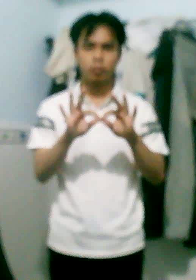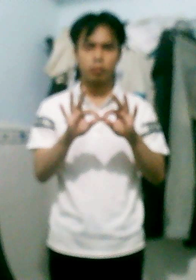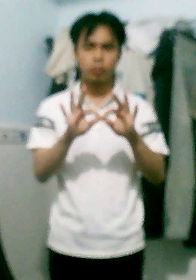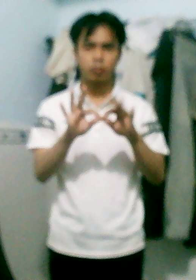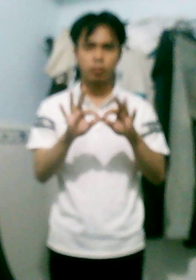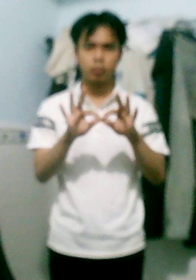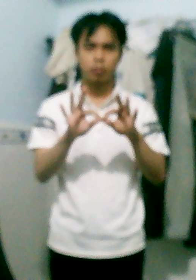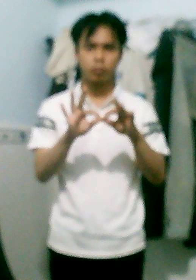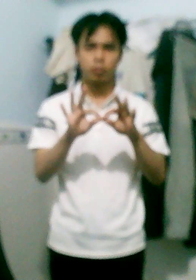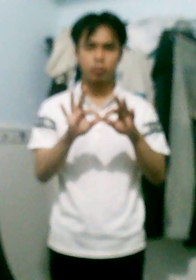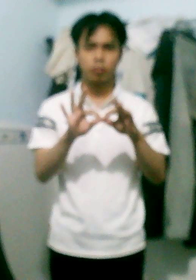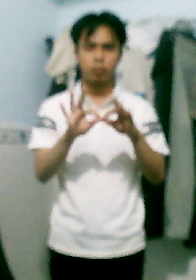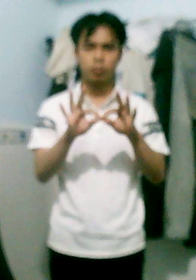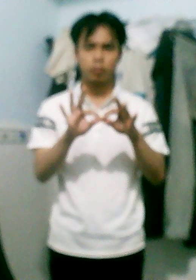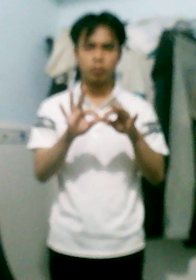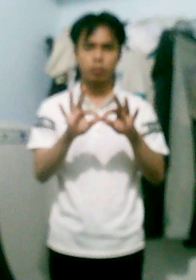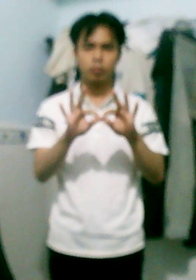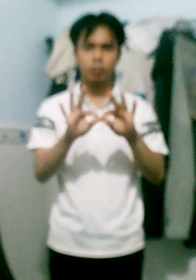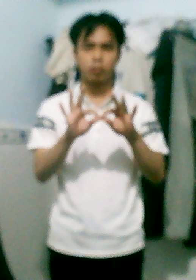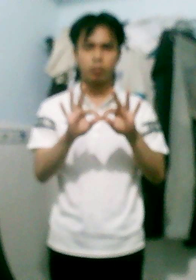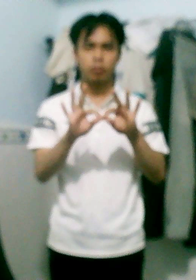phien dich